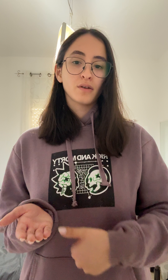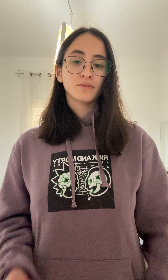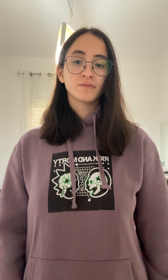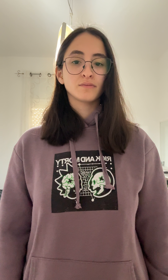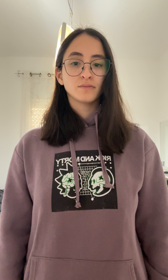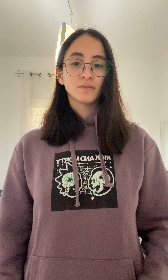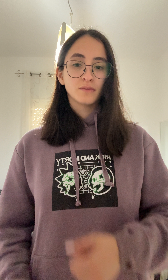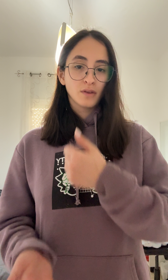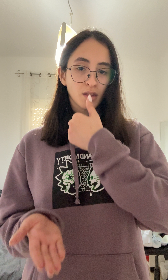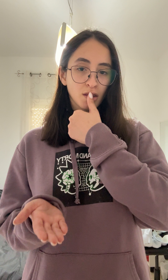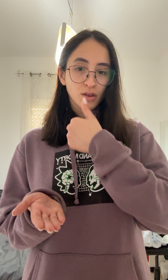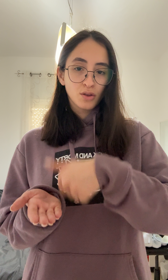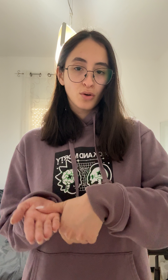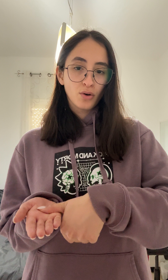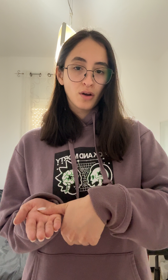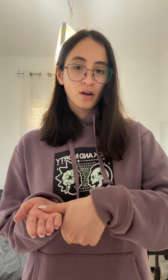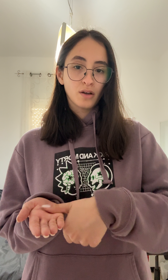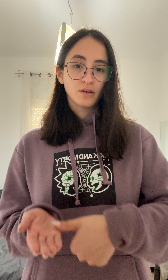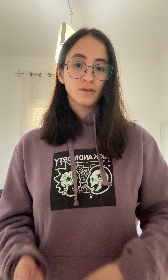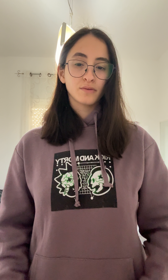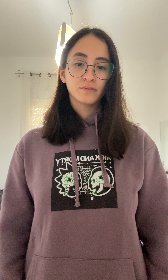דואר